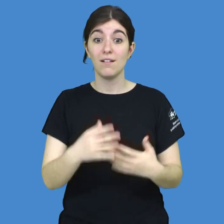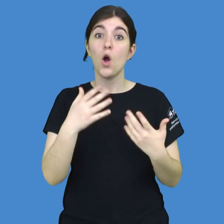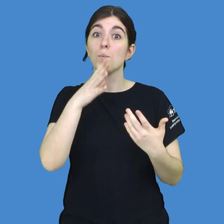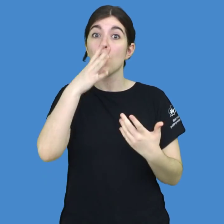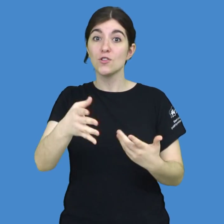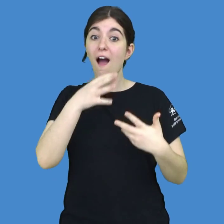motivo